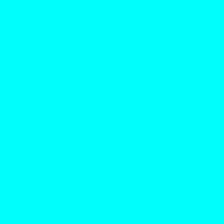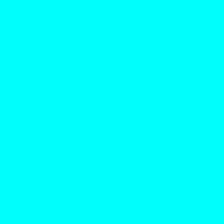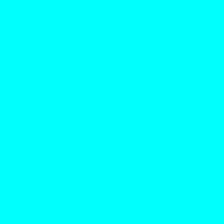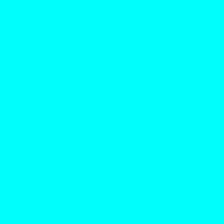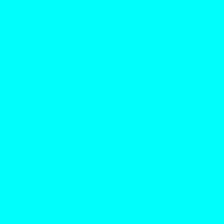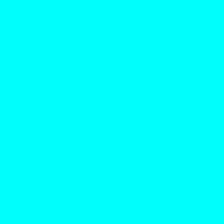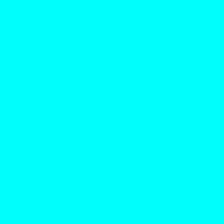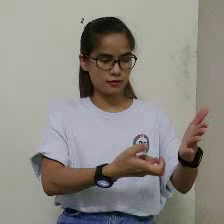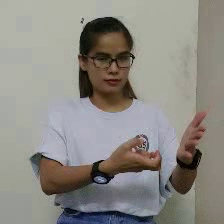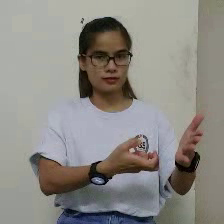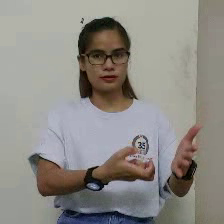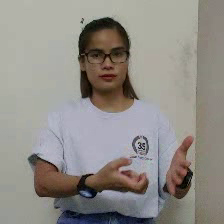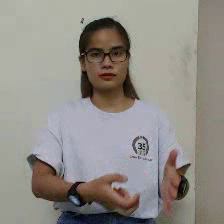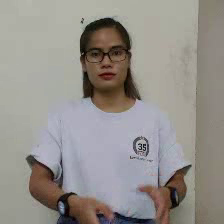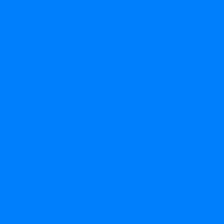Phạt